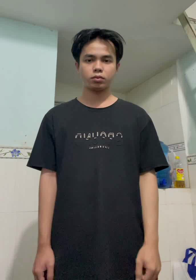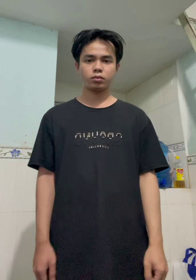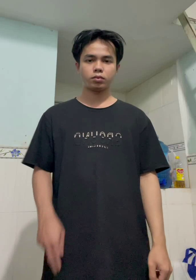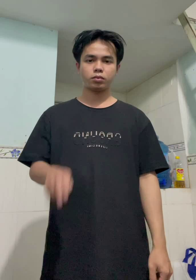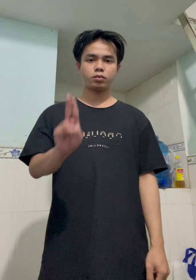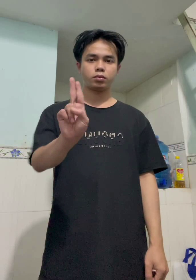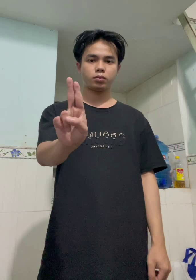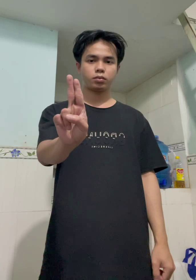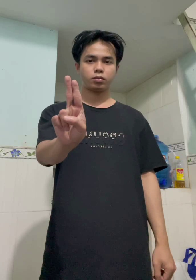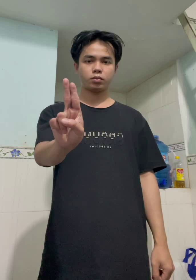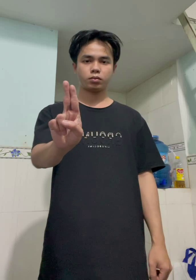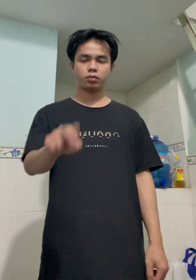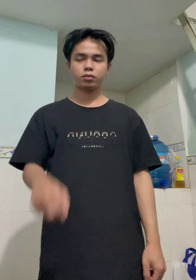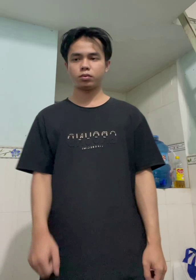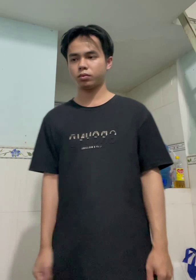u